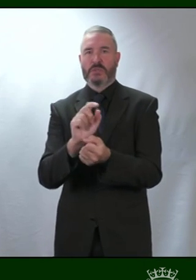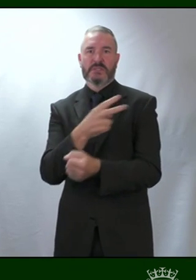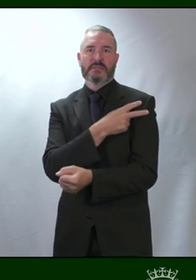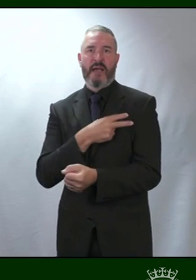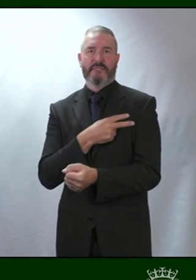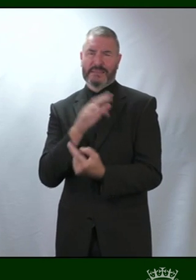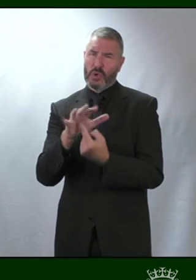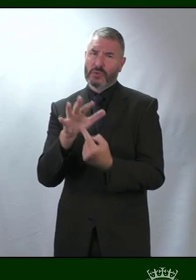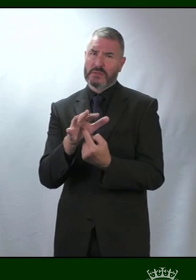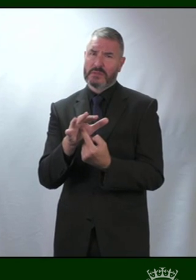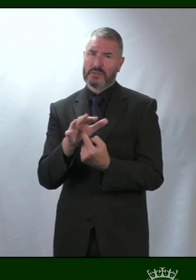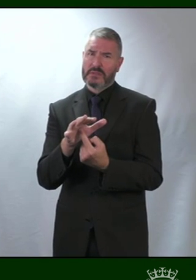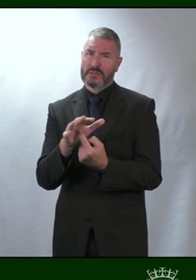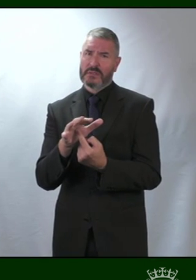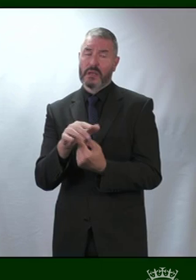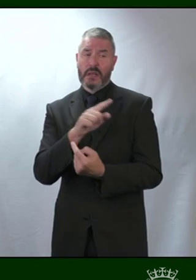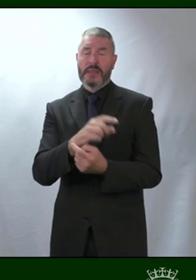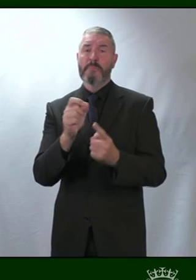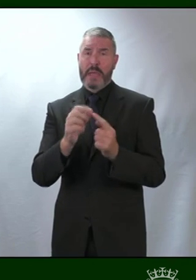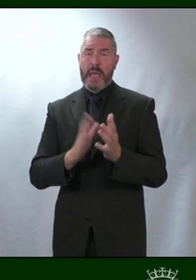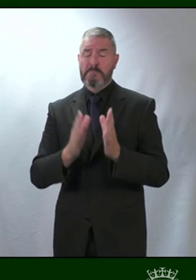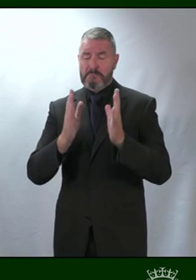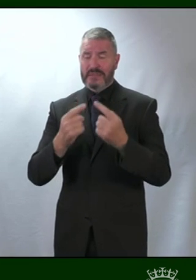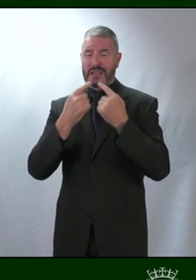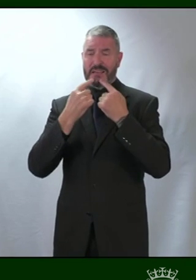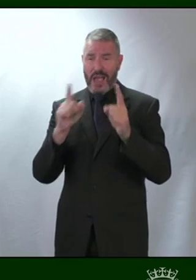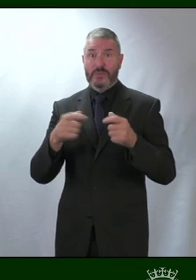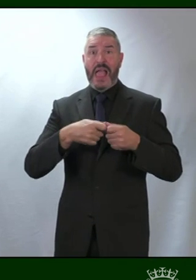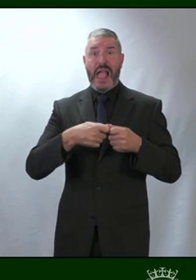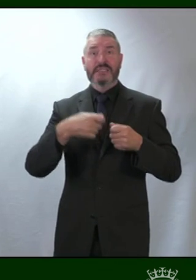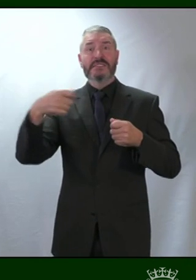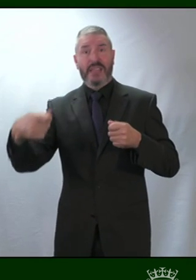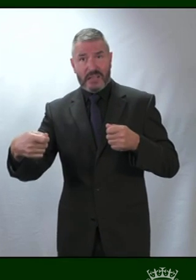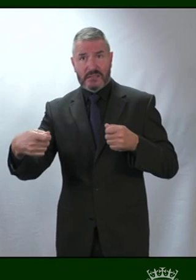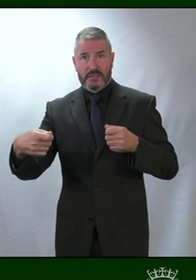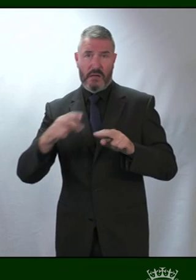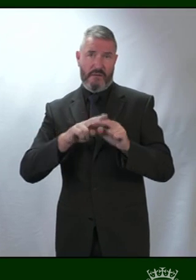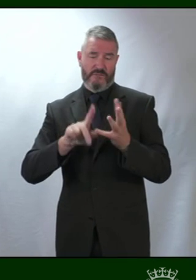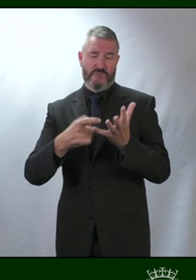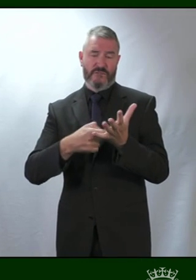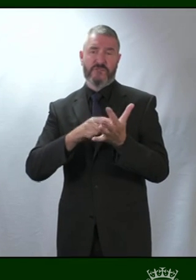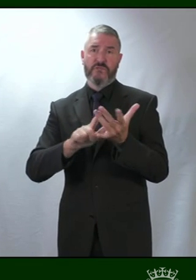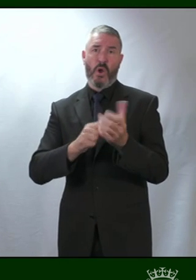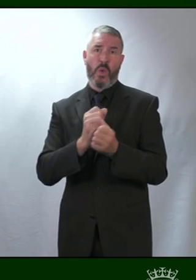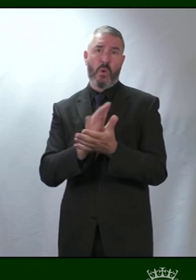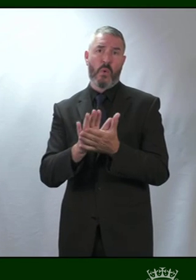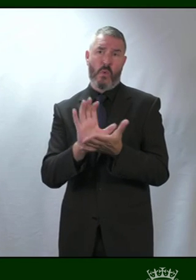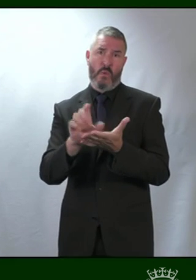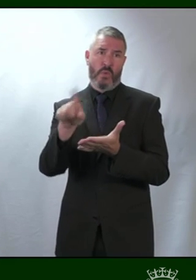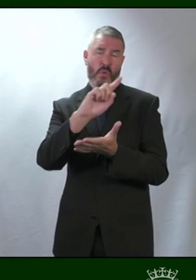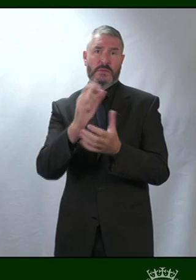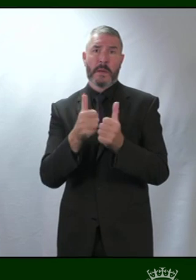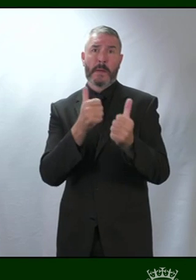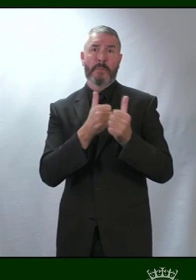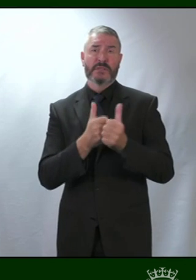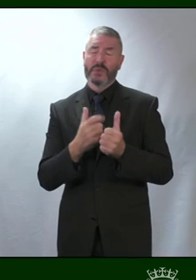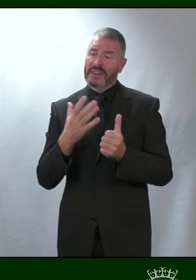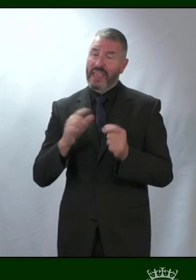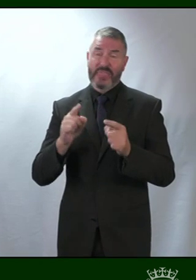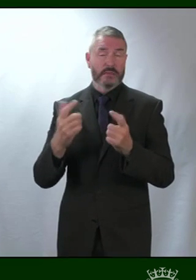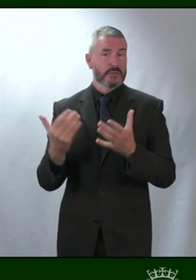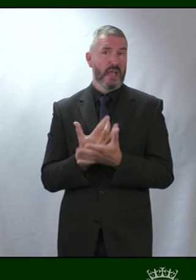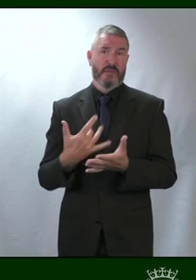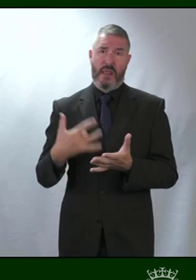The Prime Minister must announce an immediate extension—no half measures, no half-baked projects—of this vital and life-saving scheme.